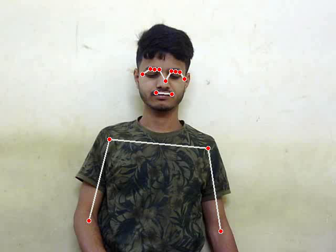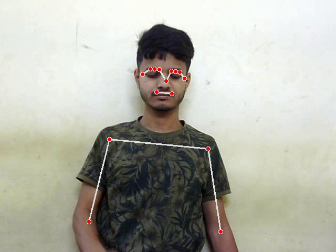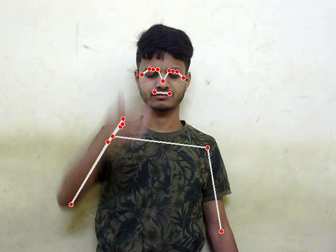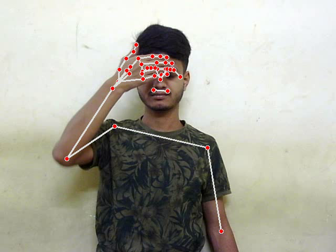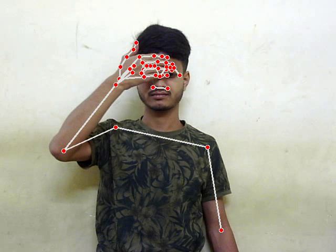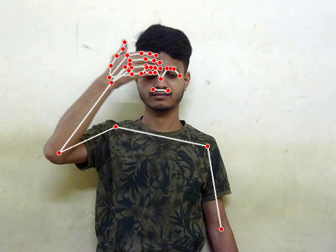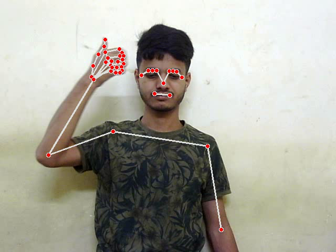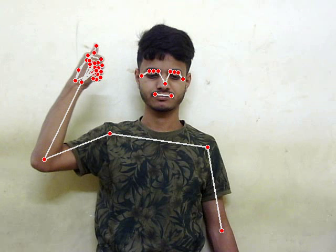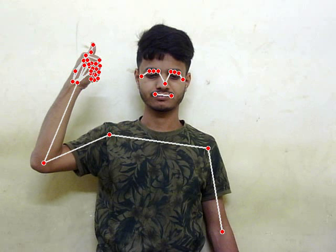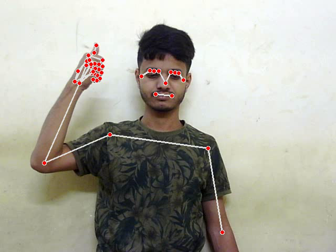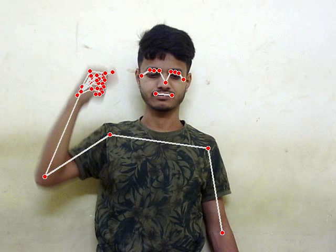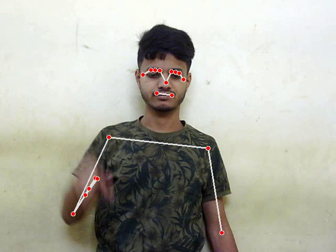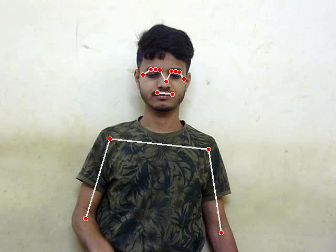forget